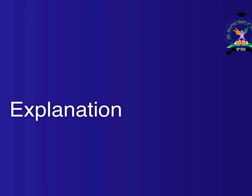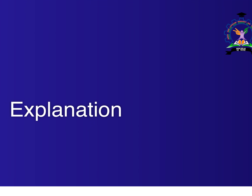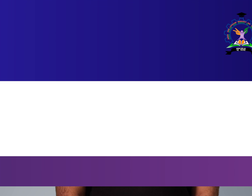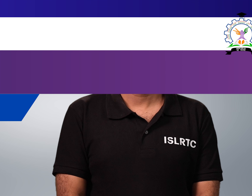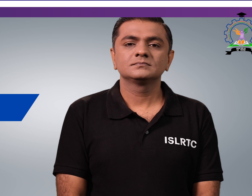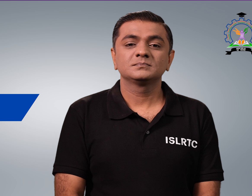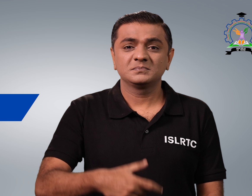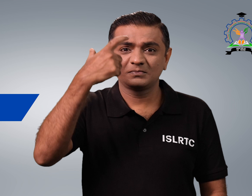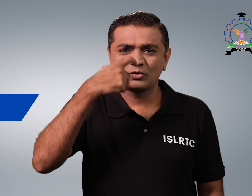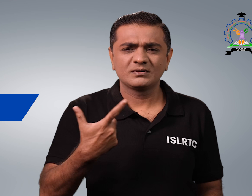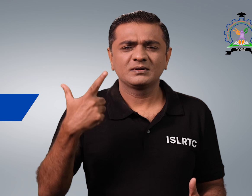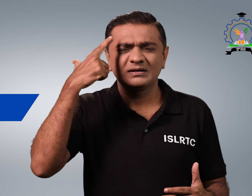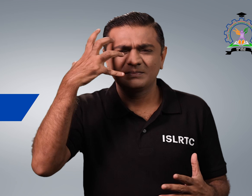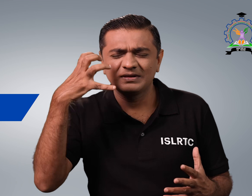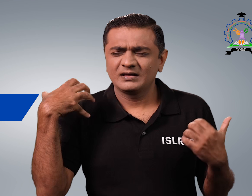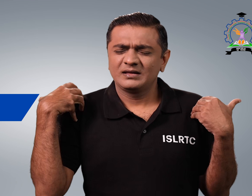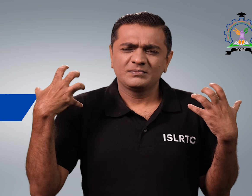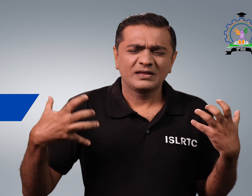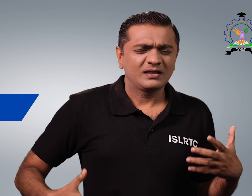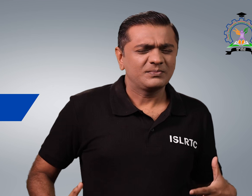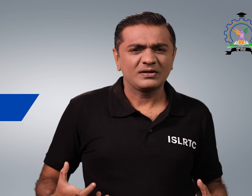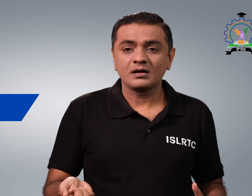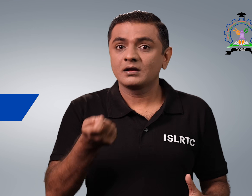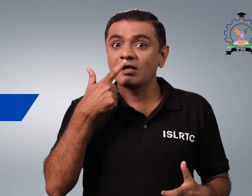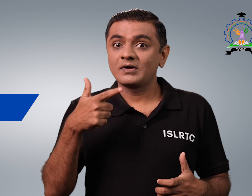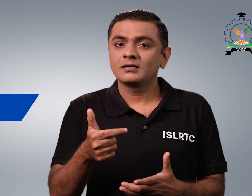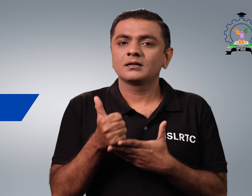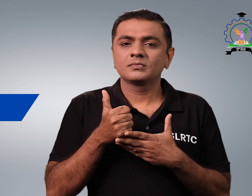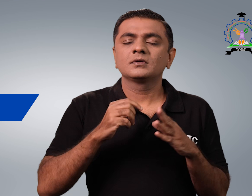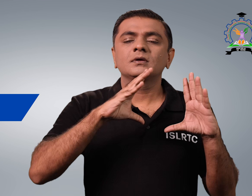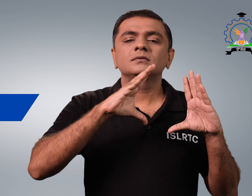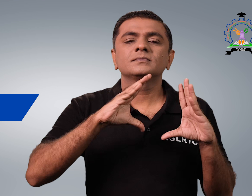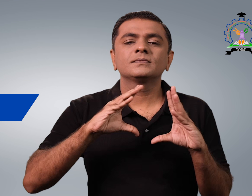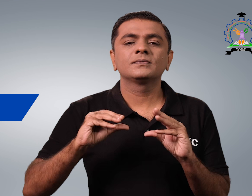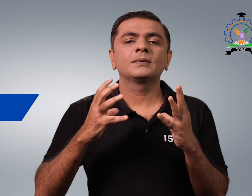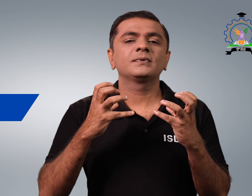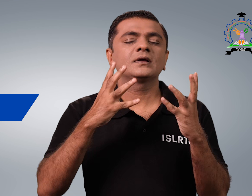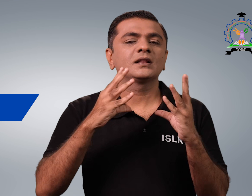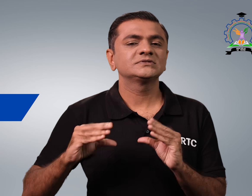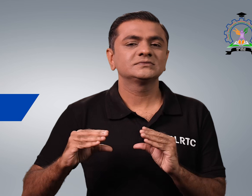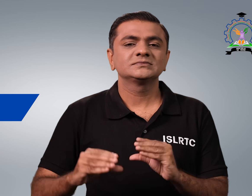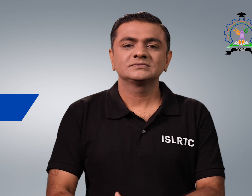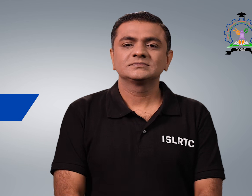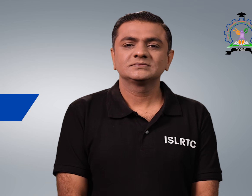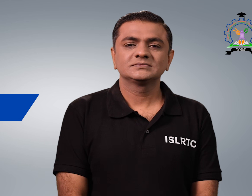A painkiller is a pill used to reduce or relieve physical pain.